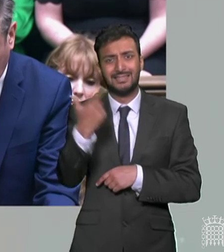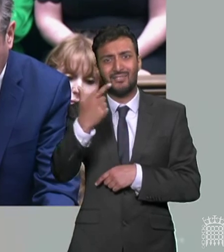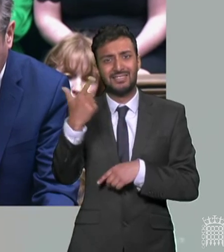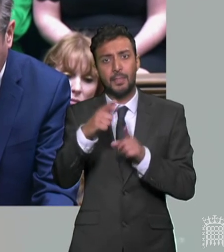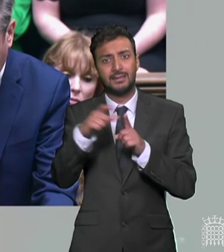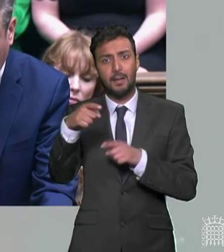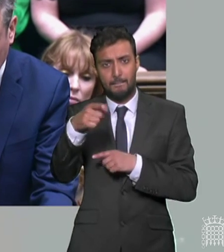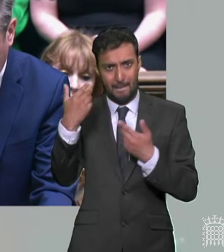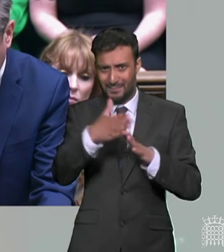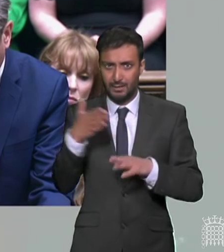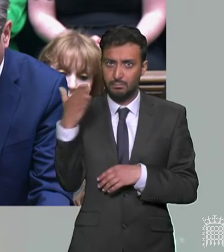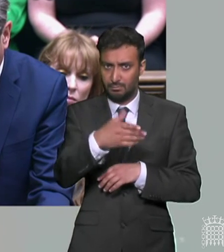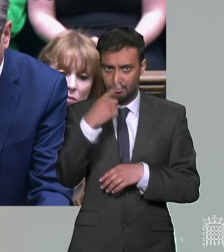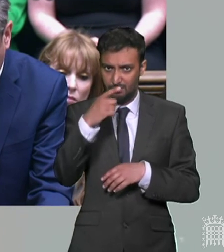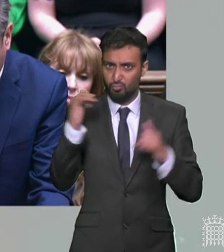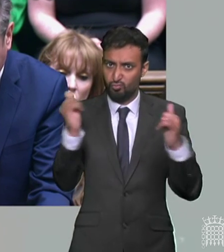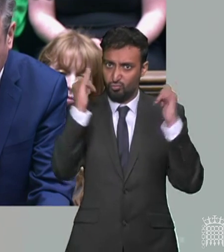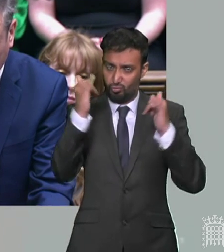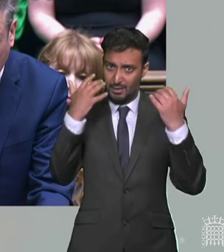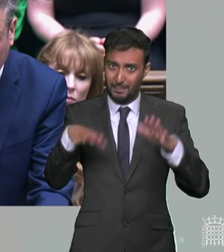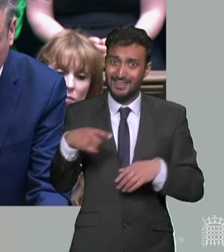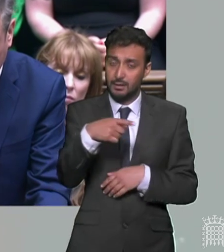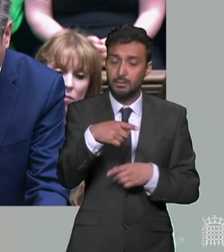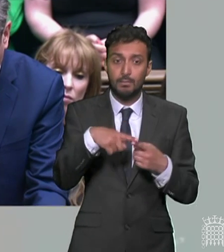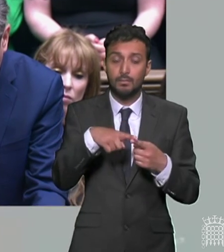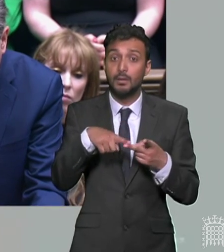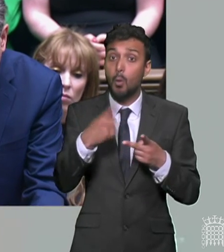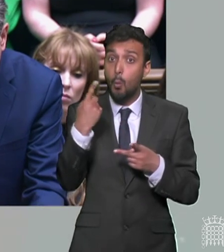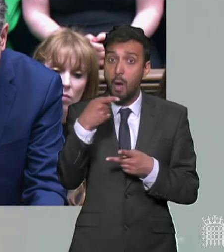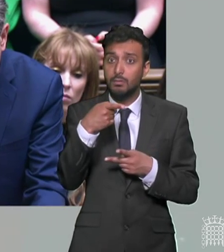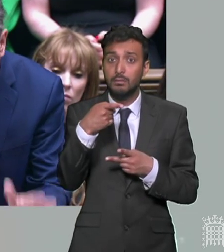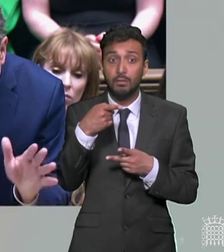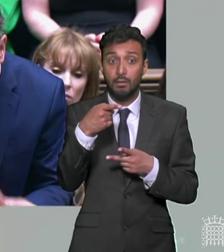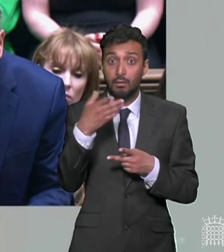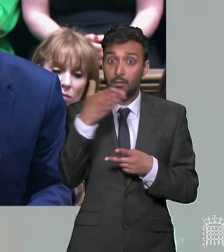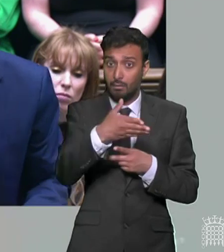At least one of those attending has received a fine for it, deeming it illegal.